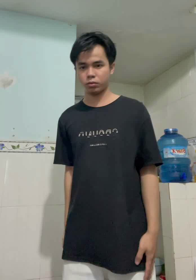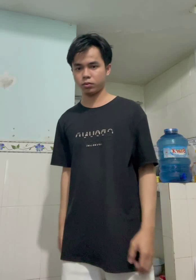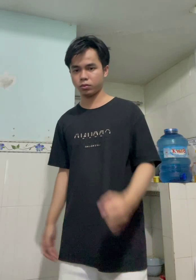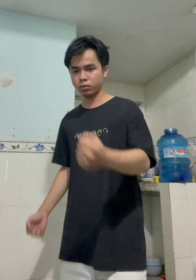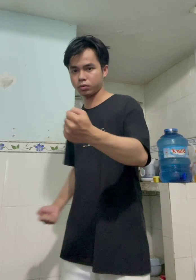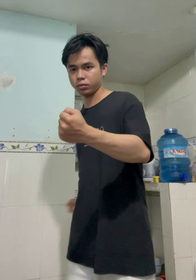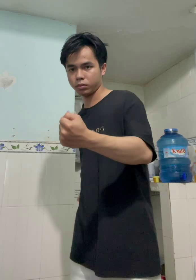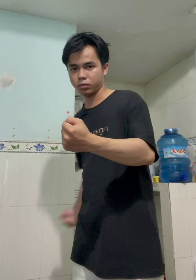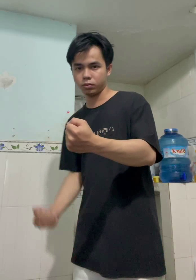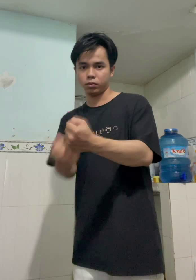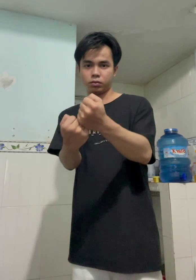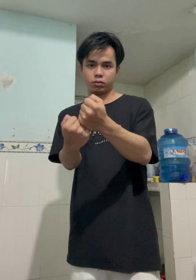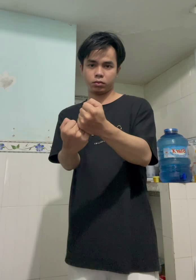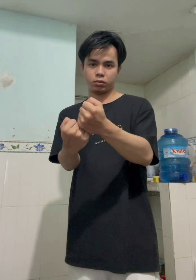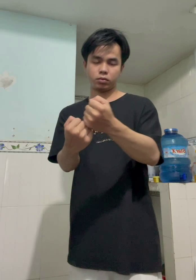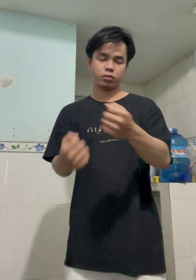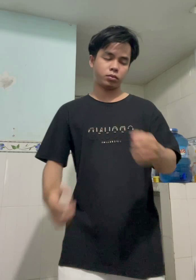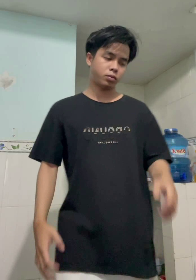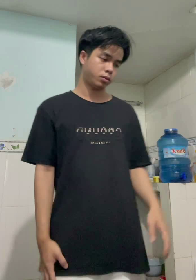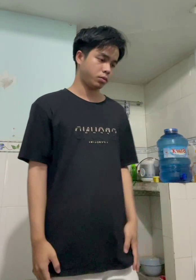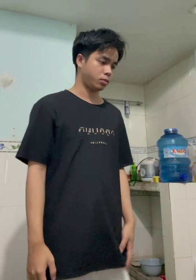ho tro